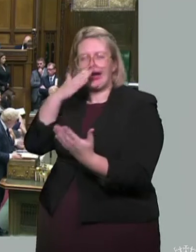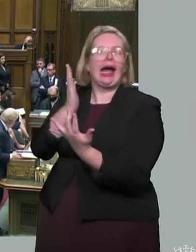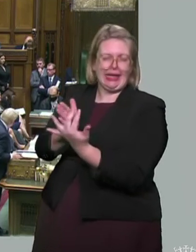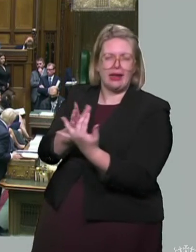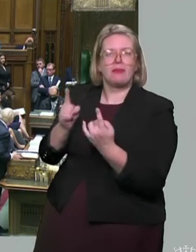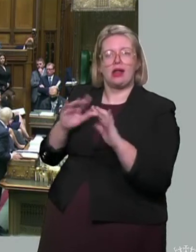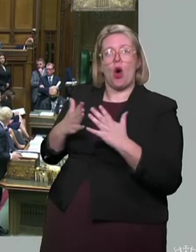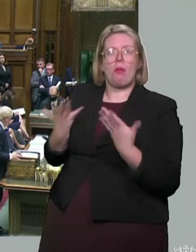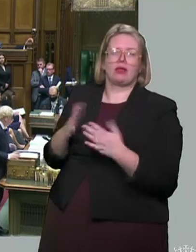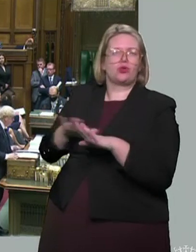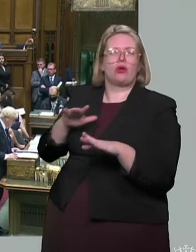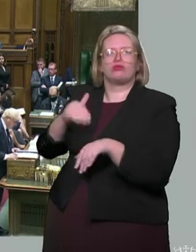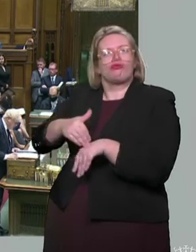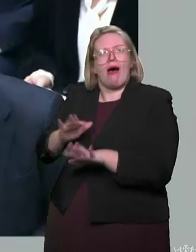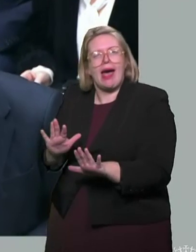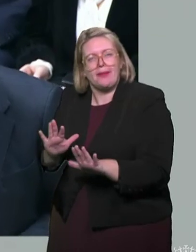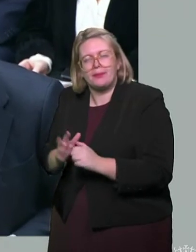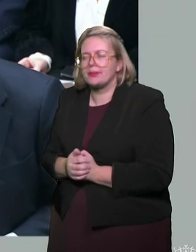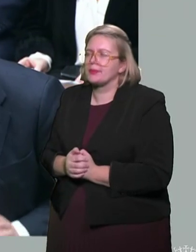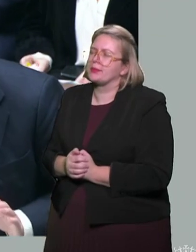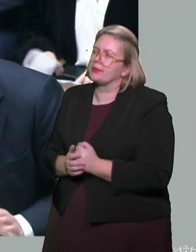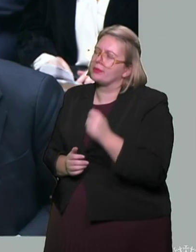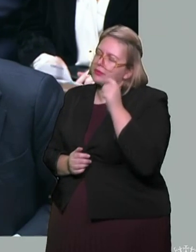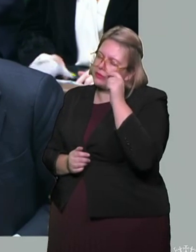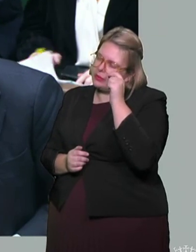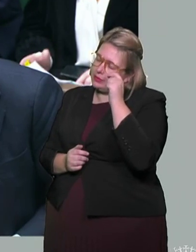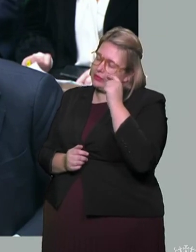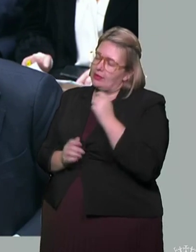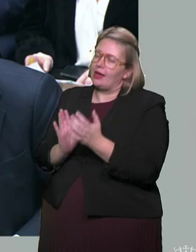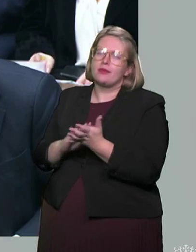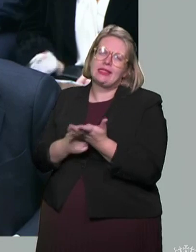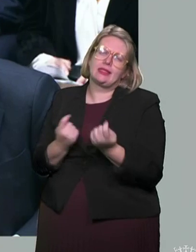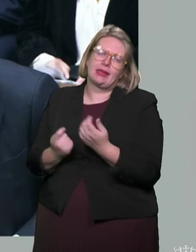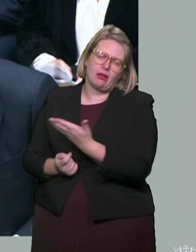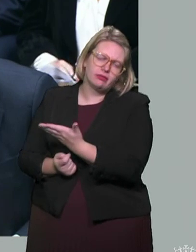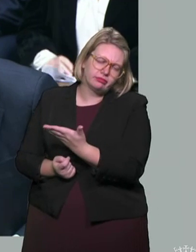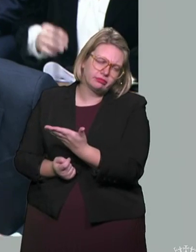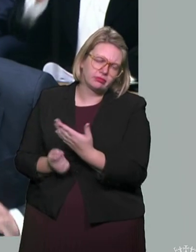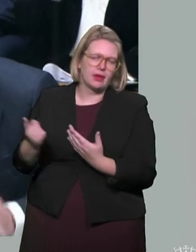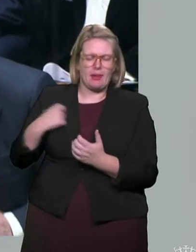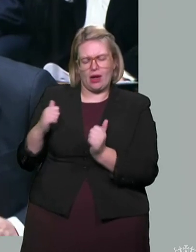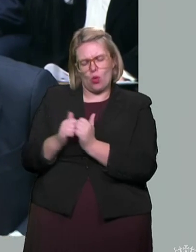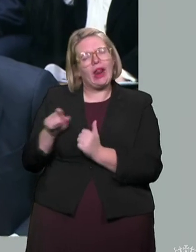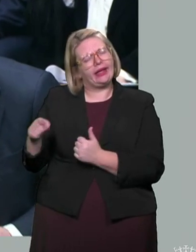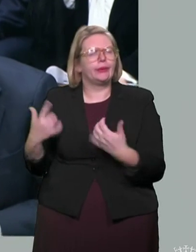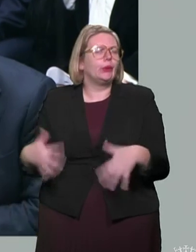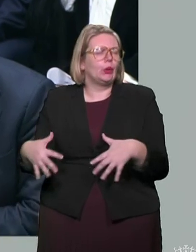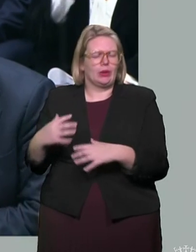My honourable Friend is a passionate campaigner on this issue and he has done a lot of good things in this area.